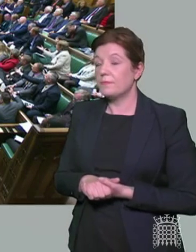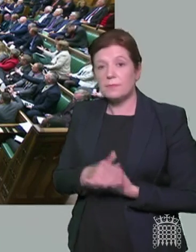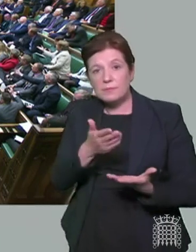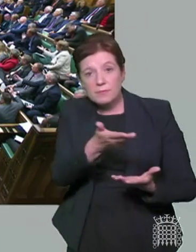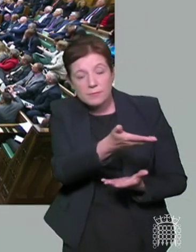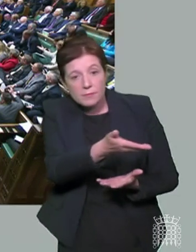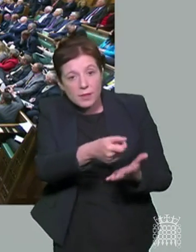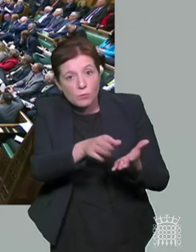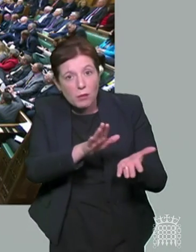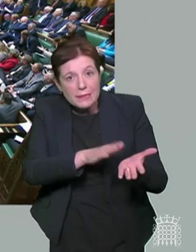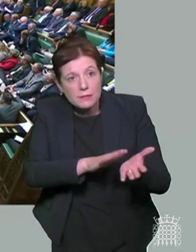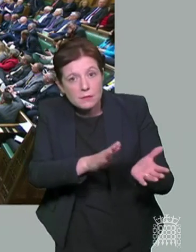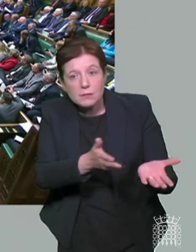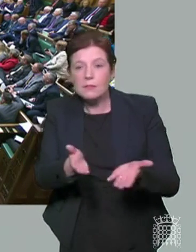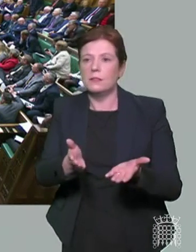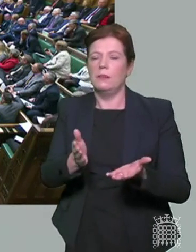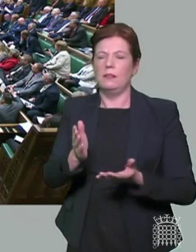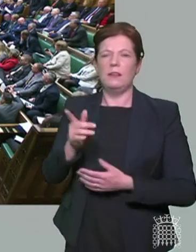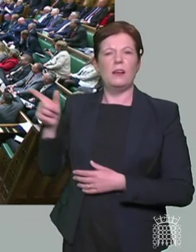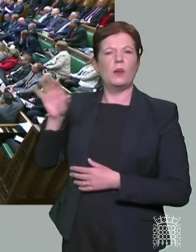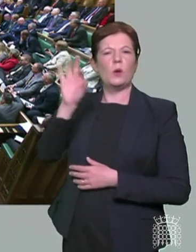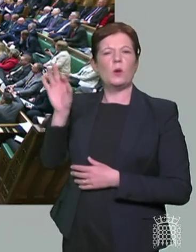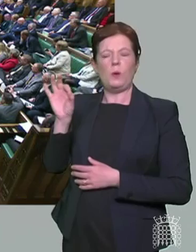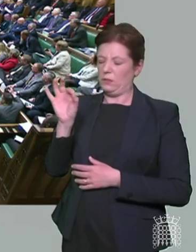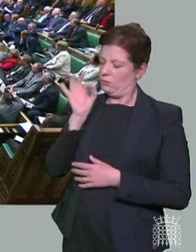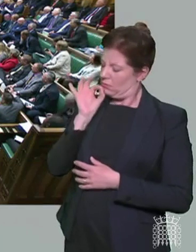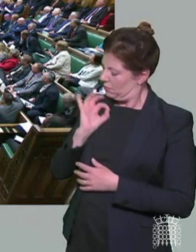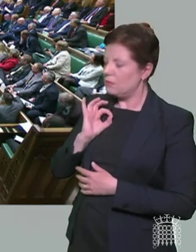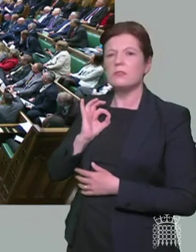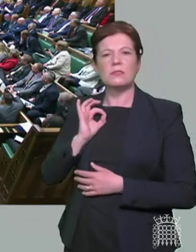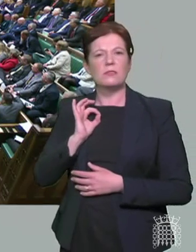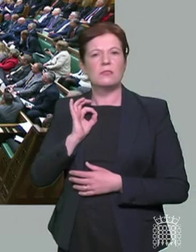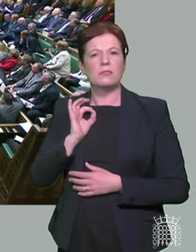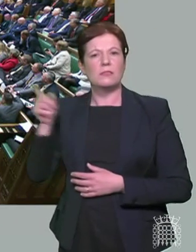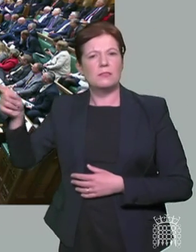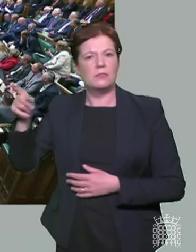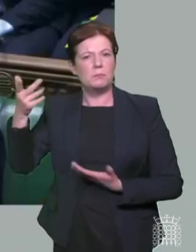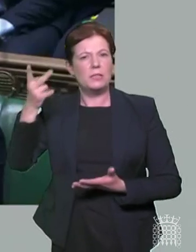Sorry, Mr Speaker, but I do not know what the question is, because the honourable Gentleman has withdrawn it.